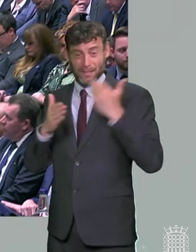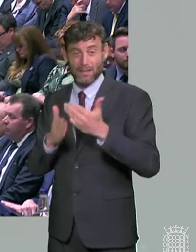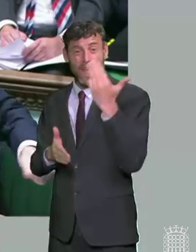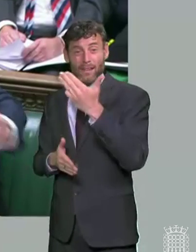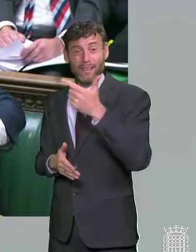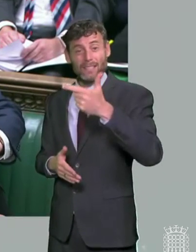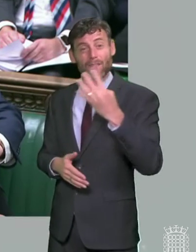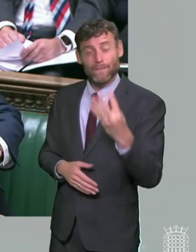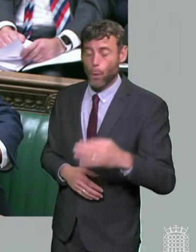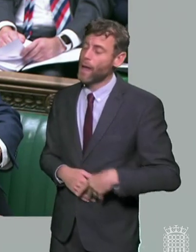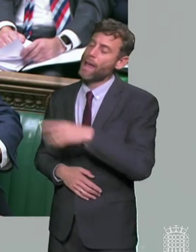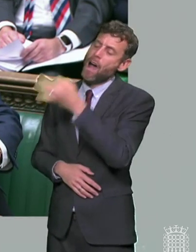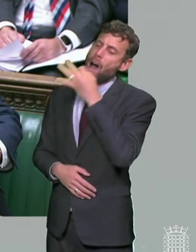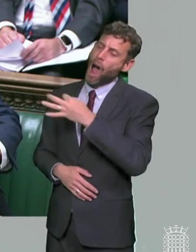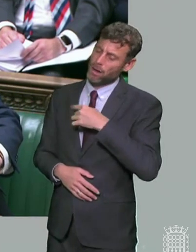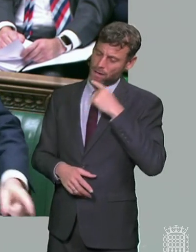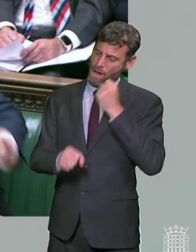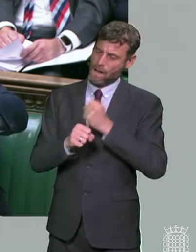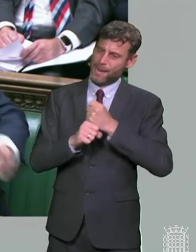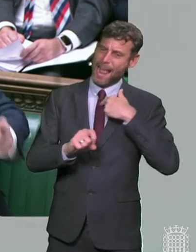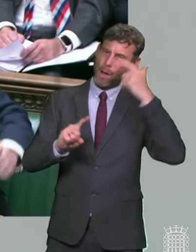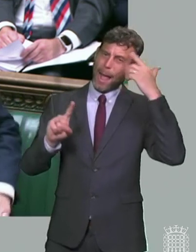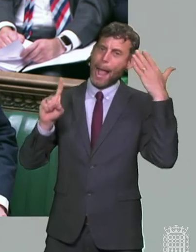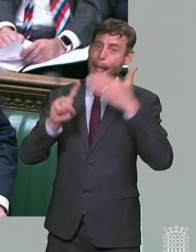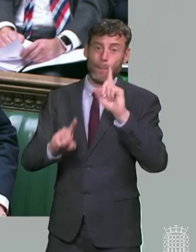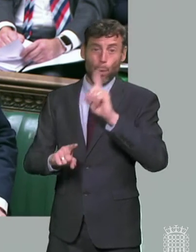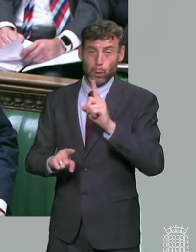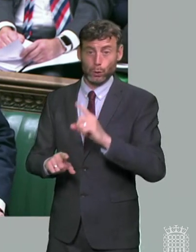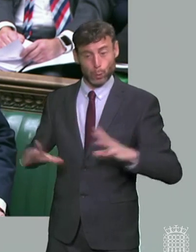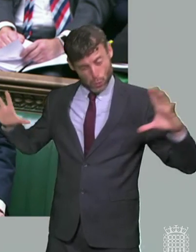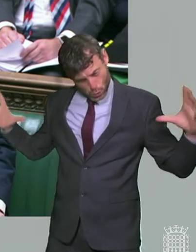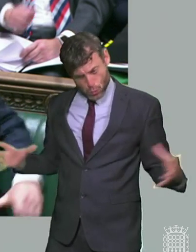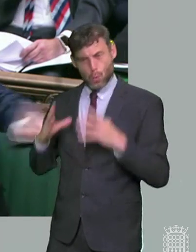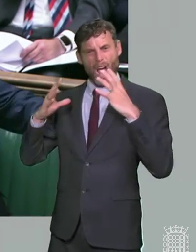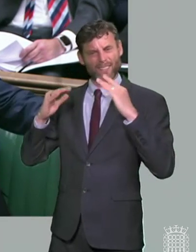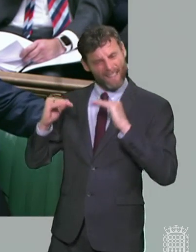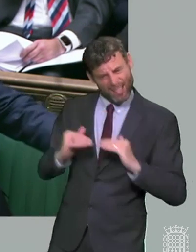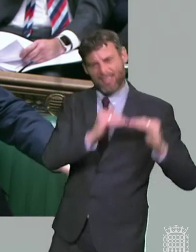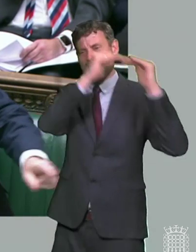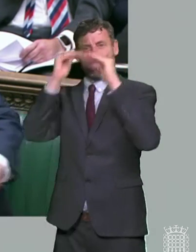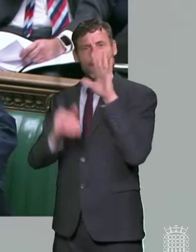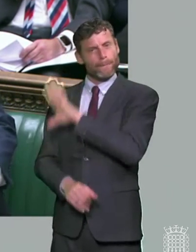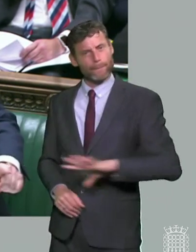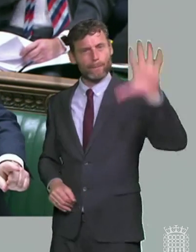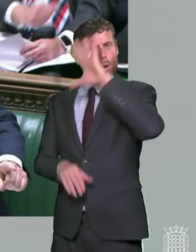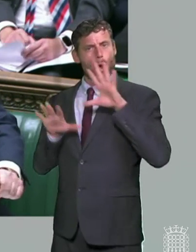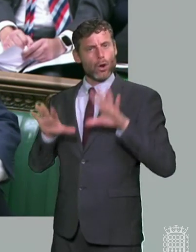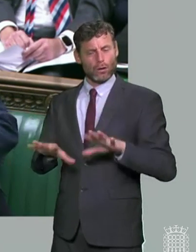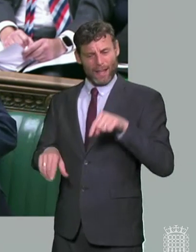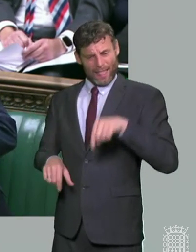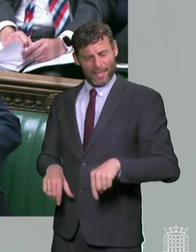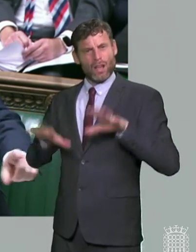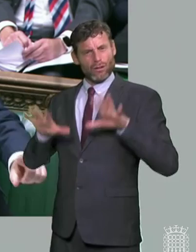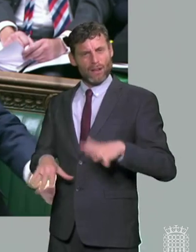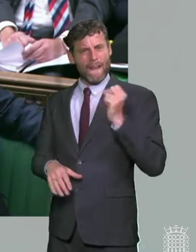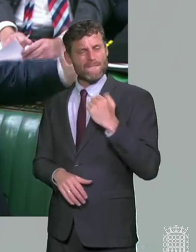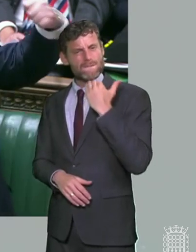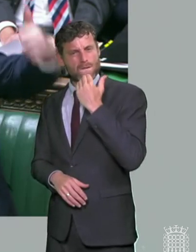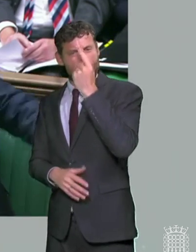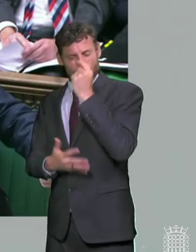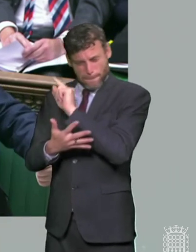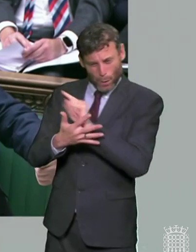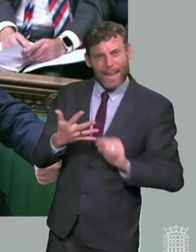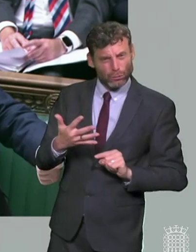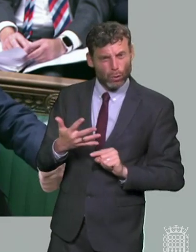The right honourable and learned Gentleman asks about the mission of this Government. It is to unite and level up across our whole country, to unleash the potential of our entire country.